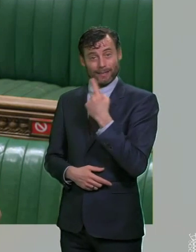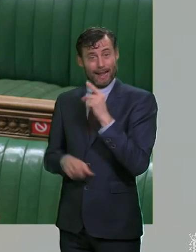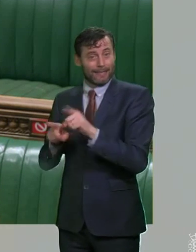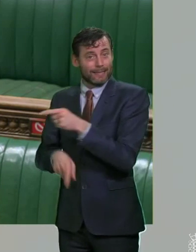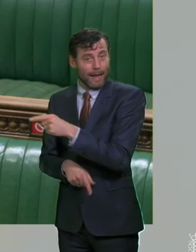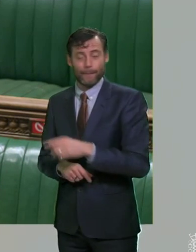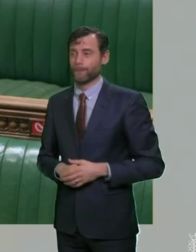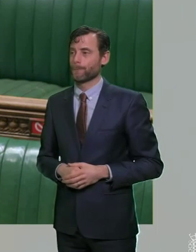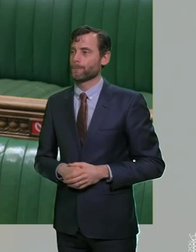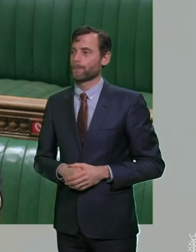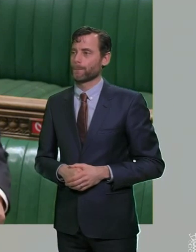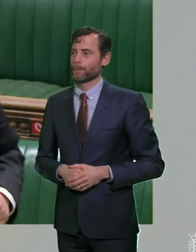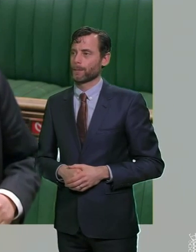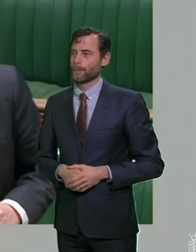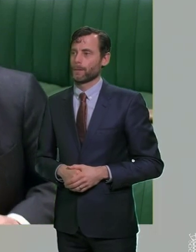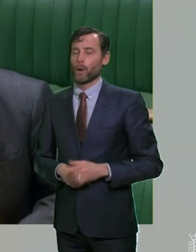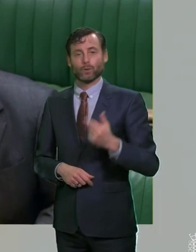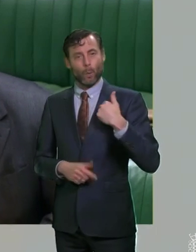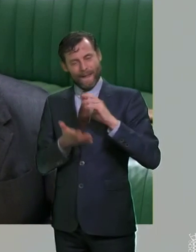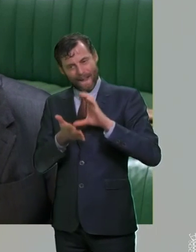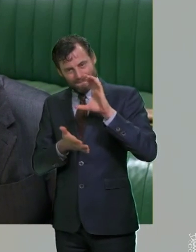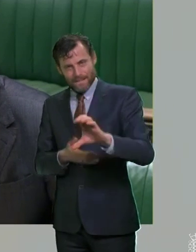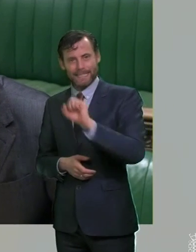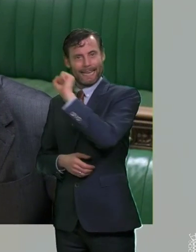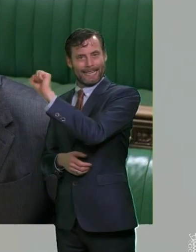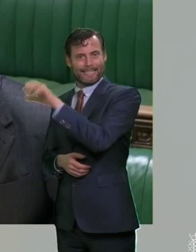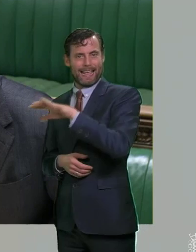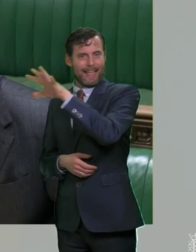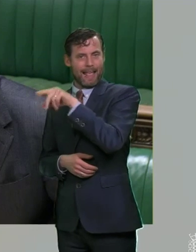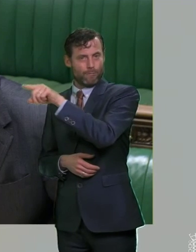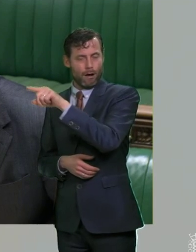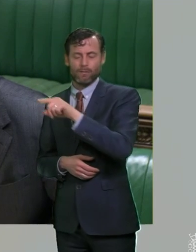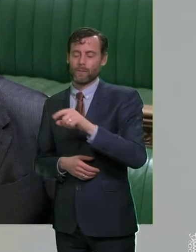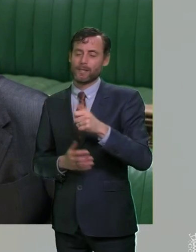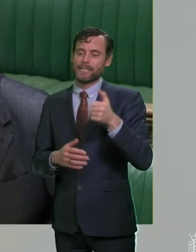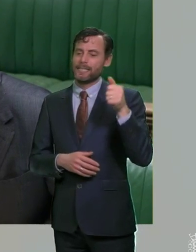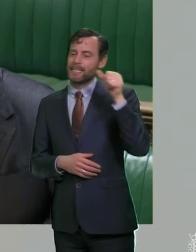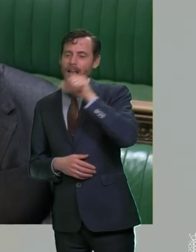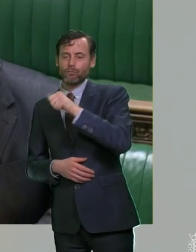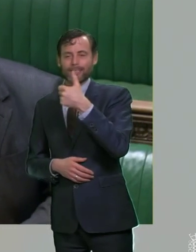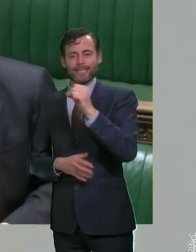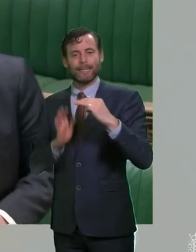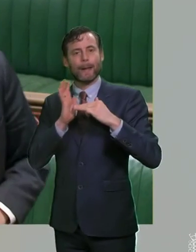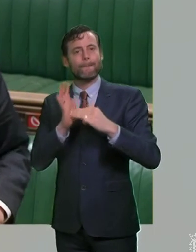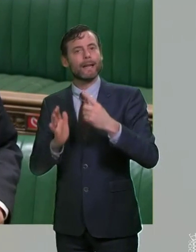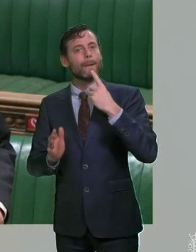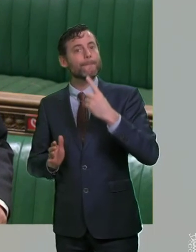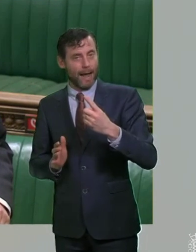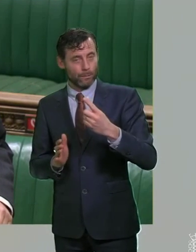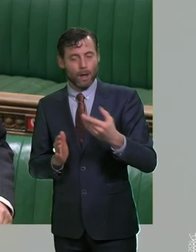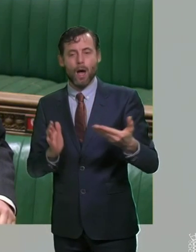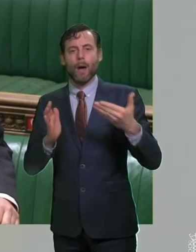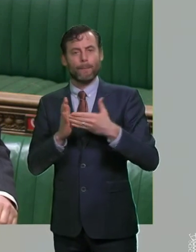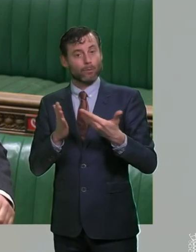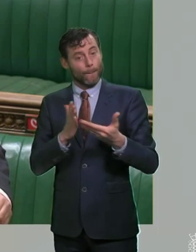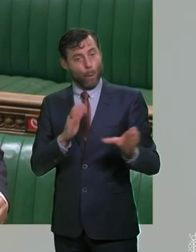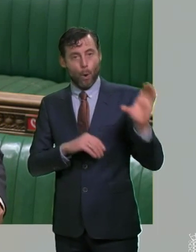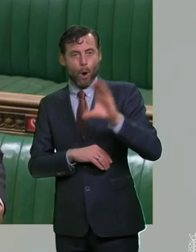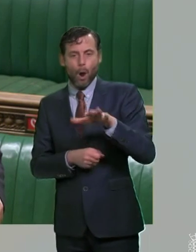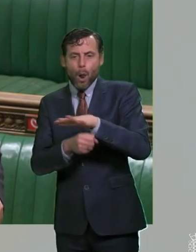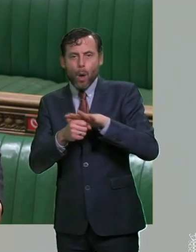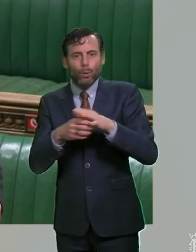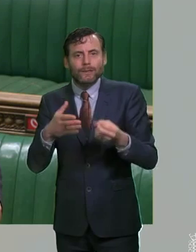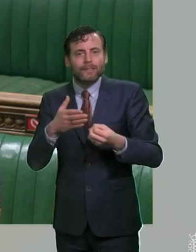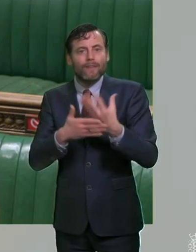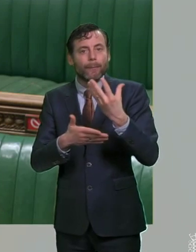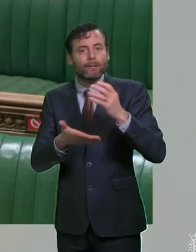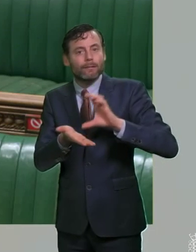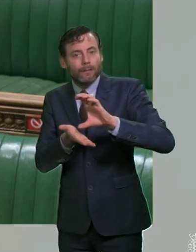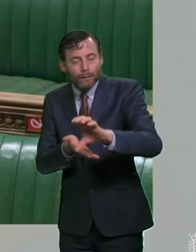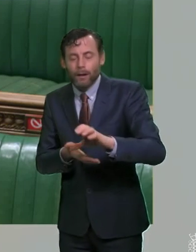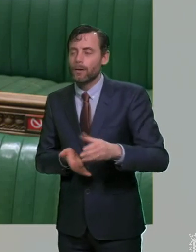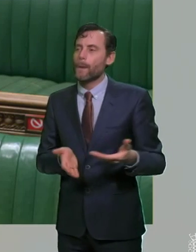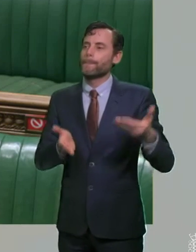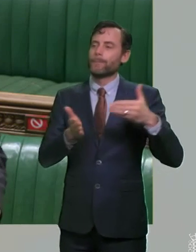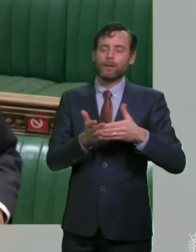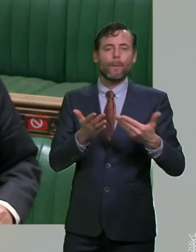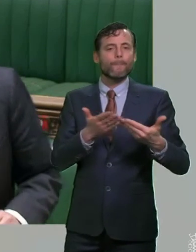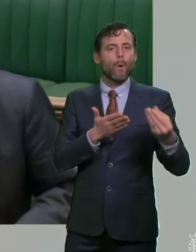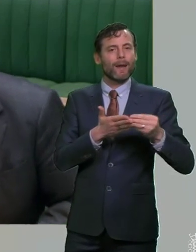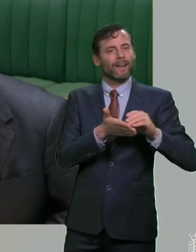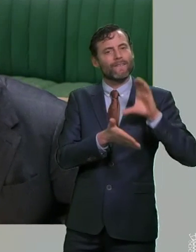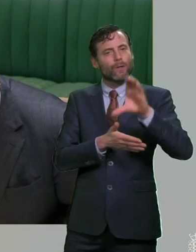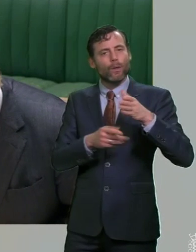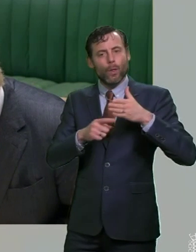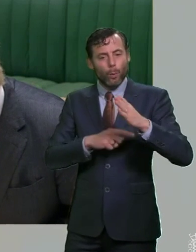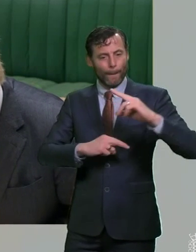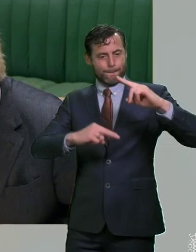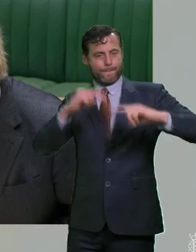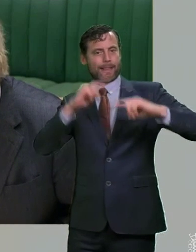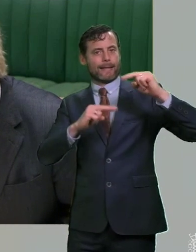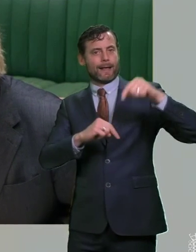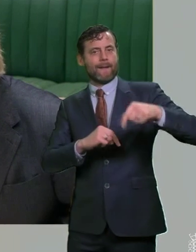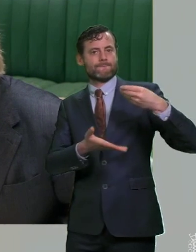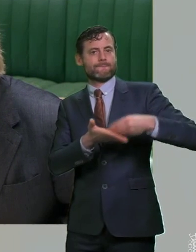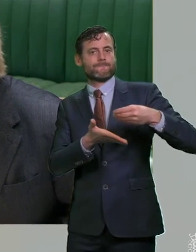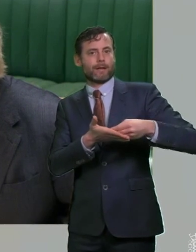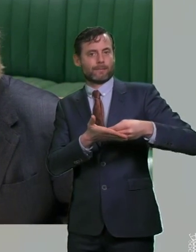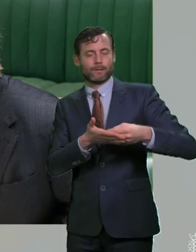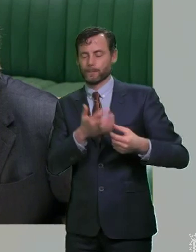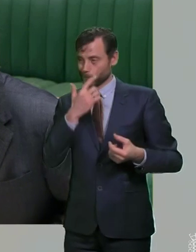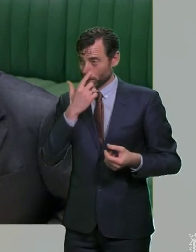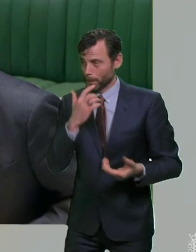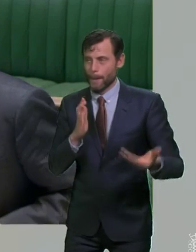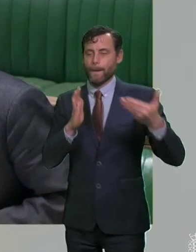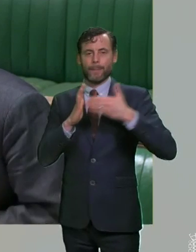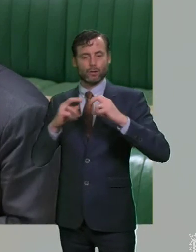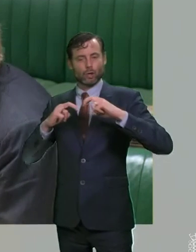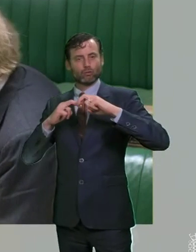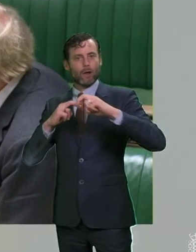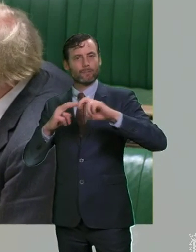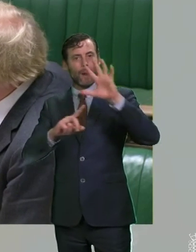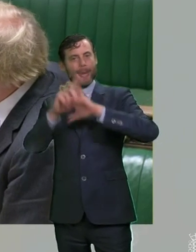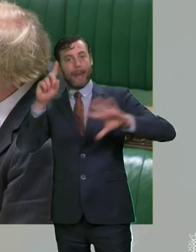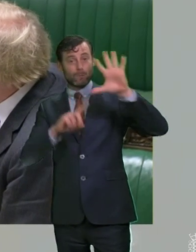We are investing in his area to the tune of £660 million and more through the local growth fund, and £54 million through the getting building fund —and, of course, we are also investing in the transport network.